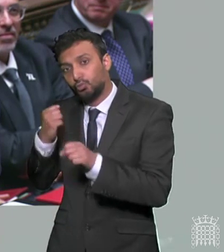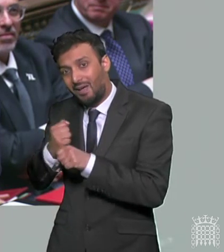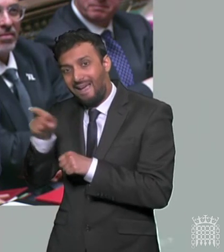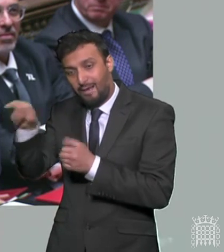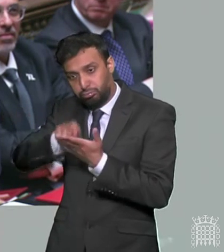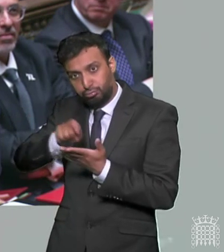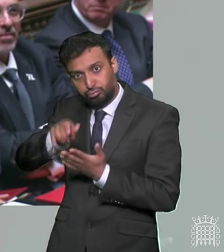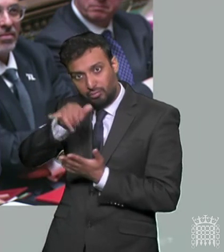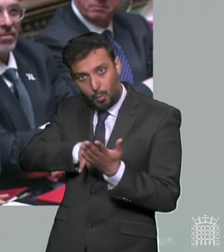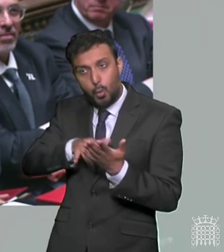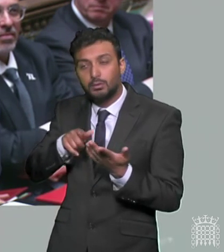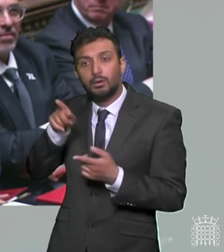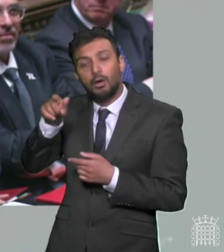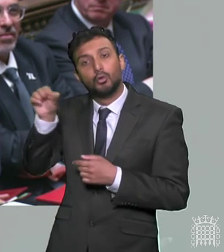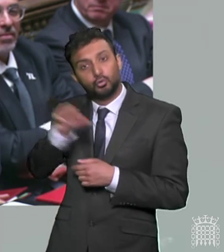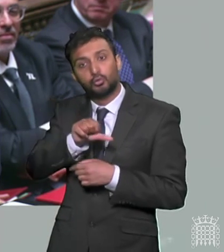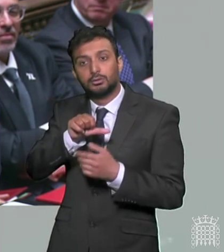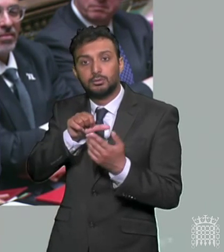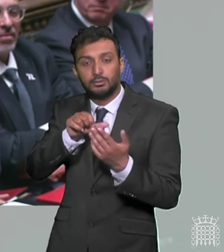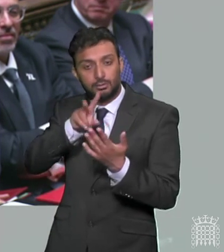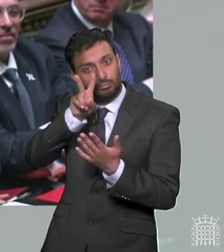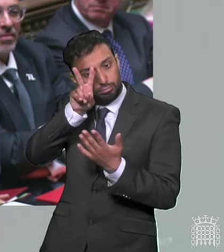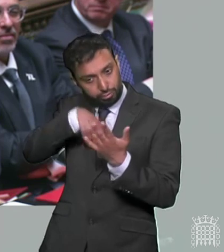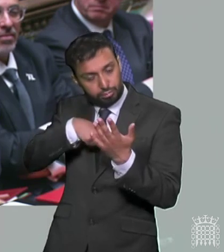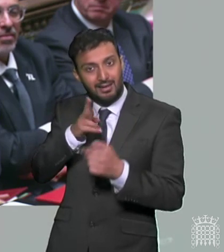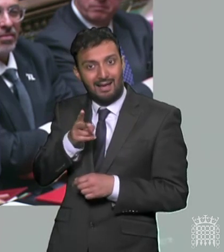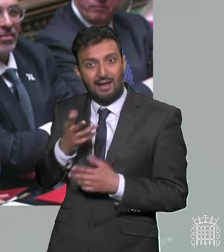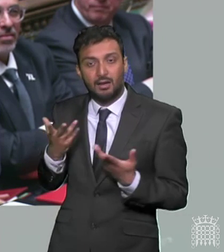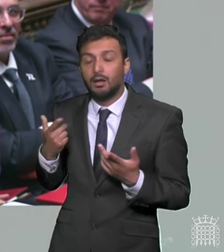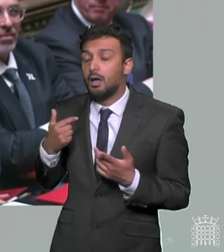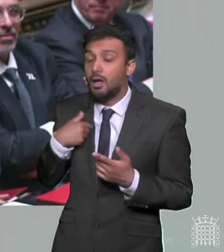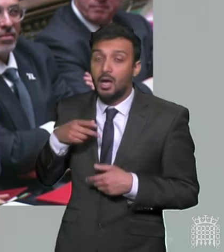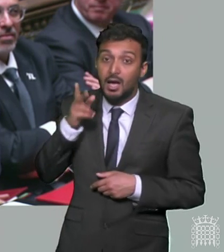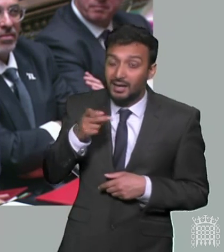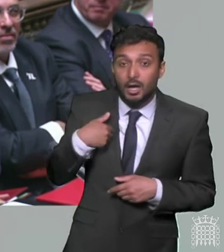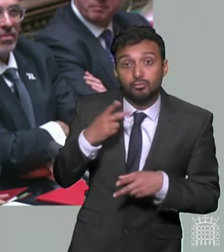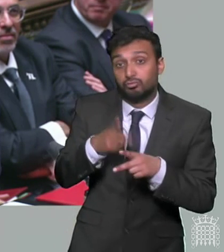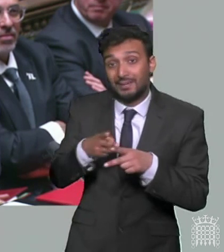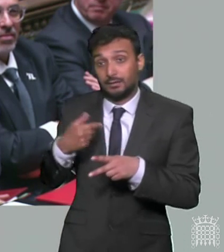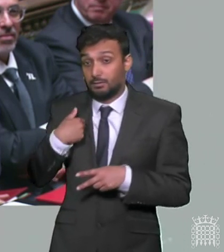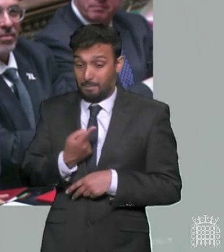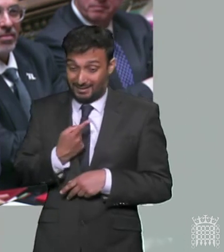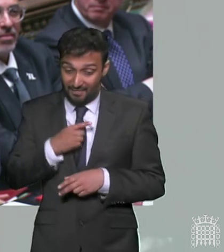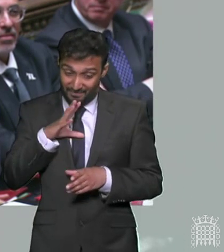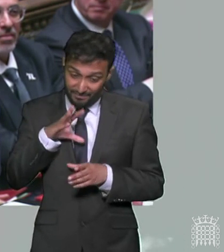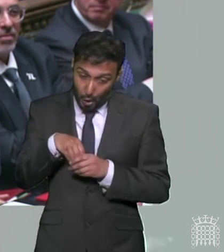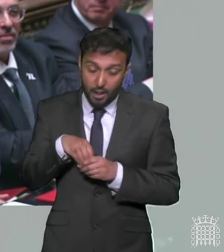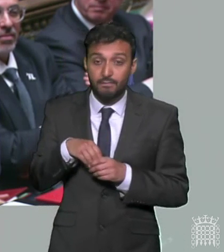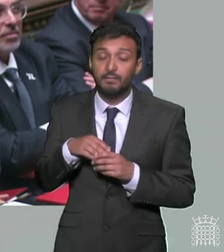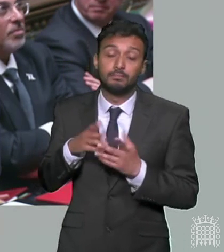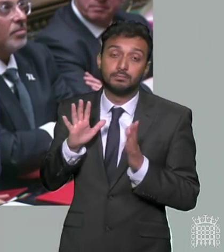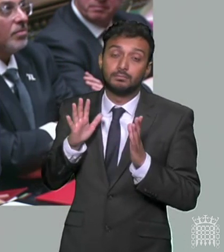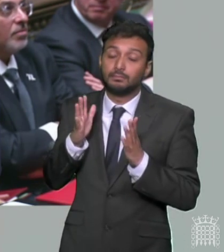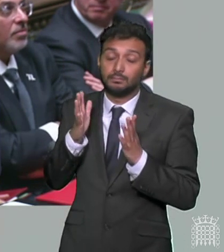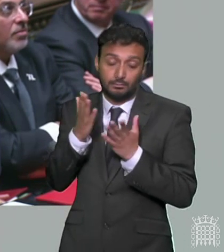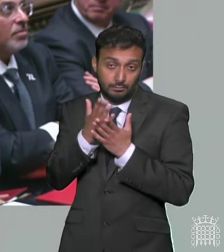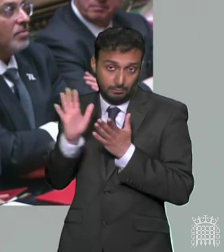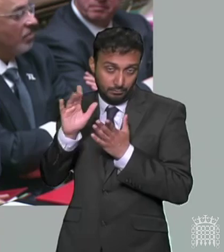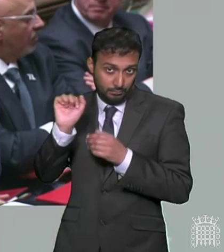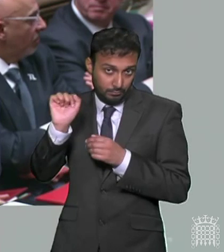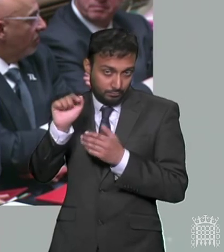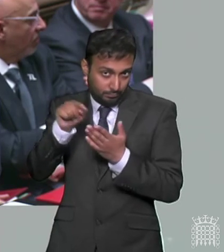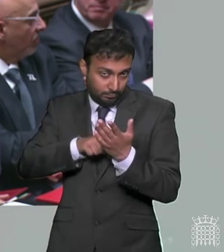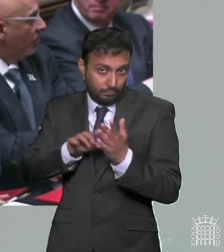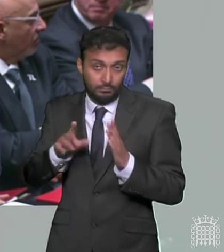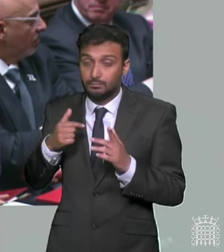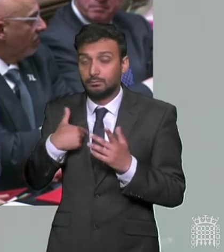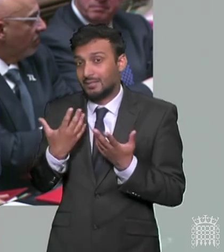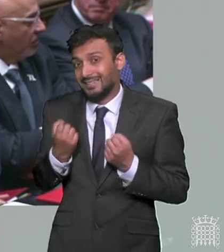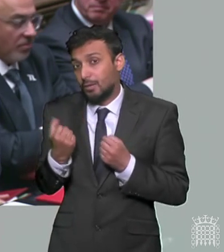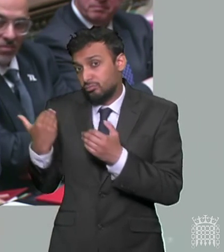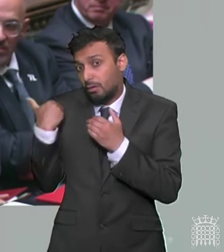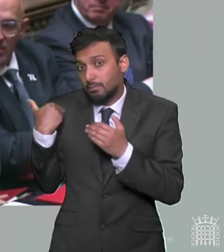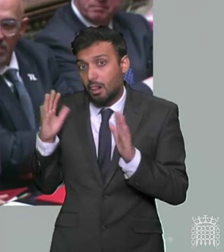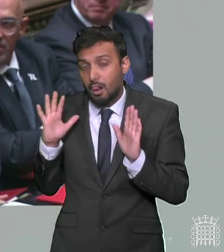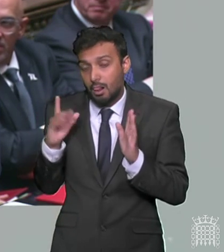I stress that the nature and length of my involvement in these events is very clear from what she says, and I take full responsibility for what happened.